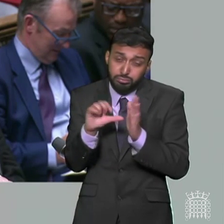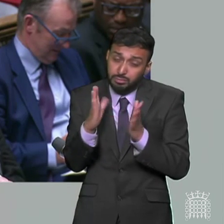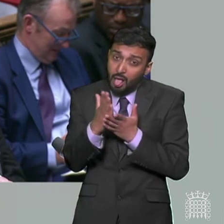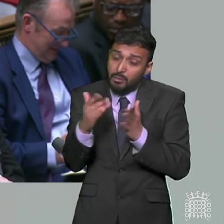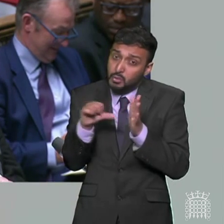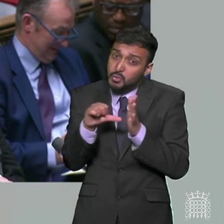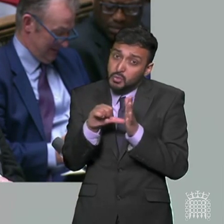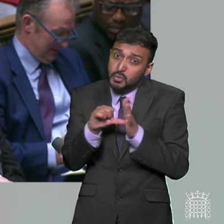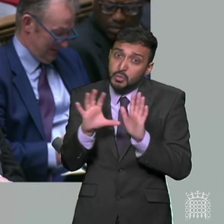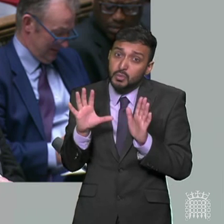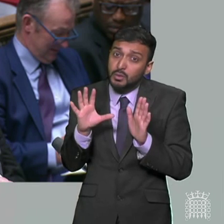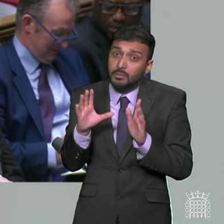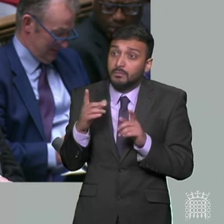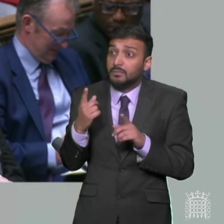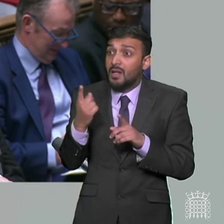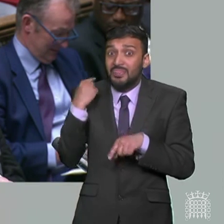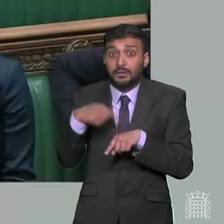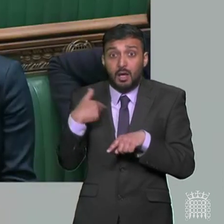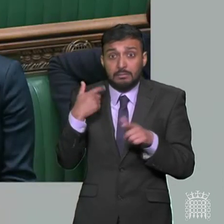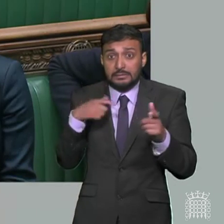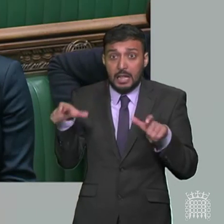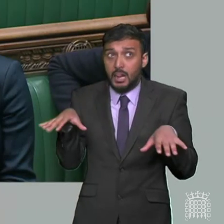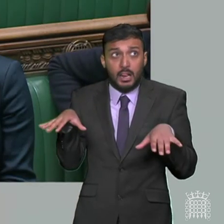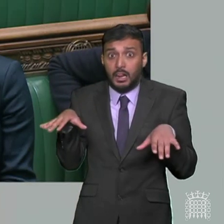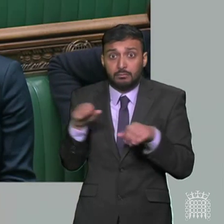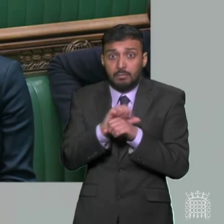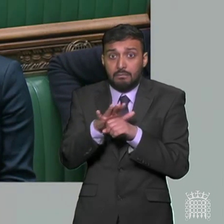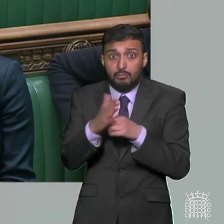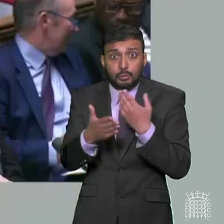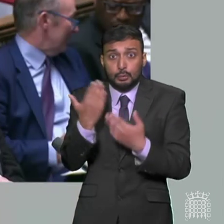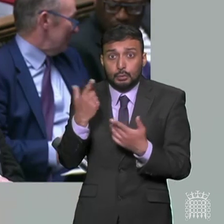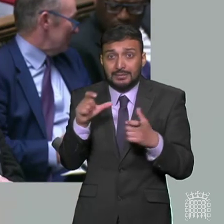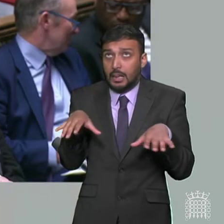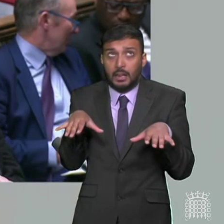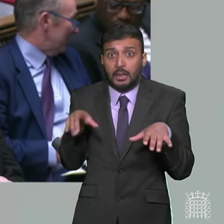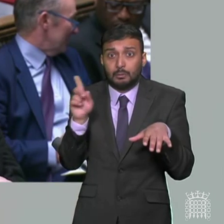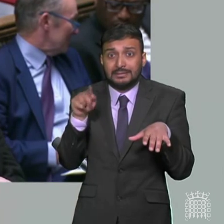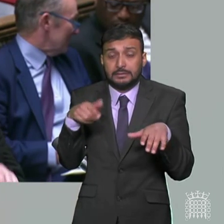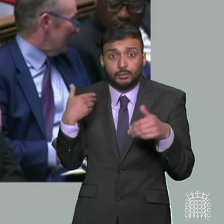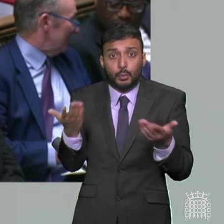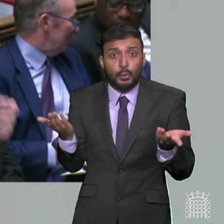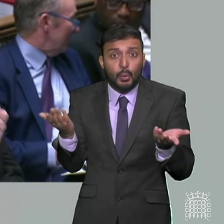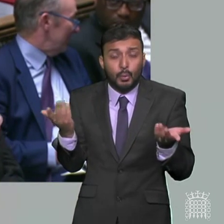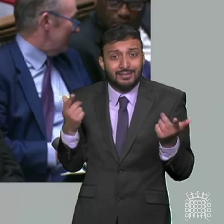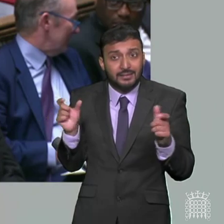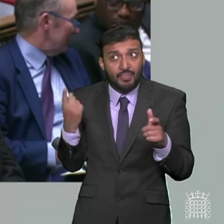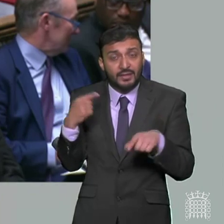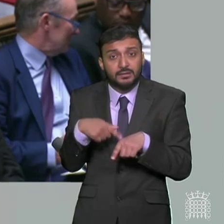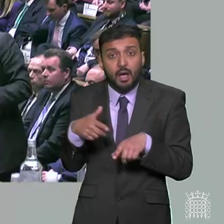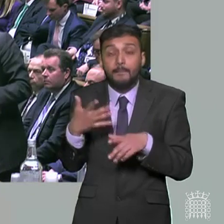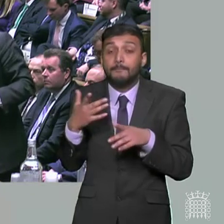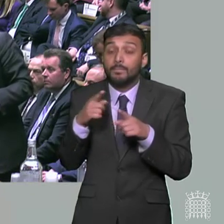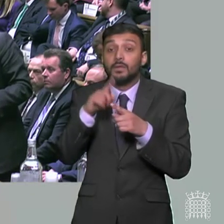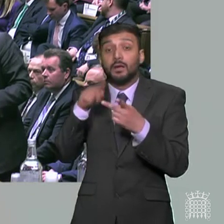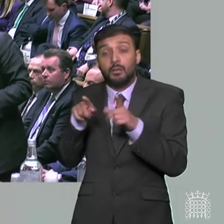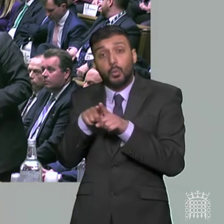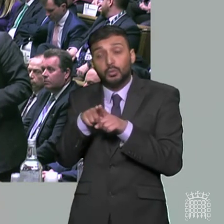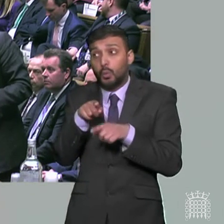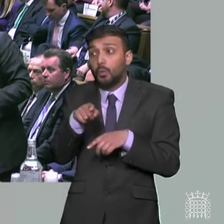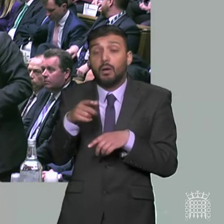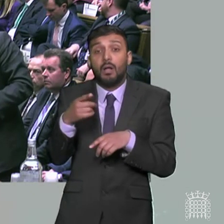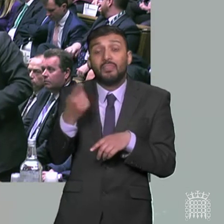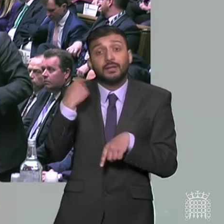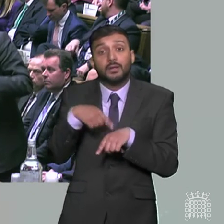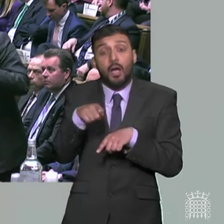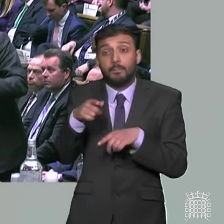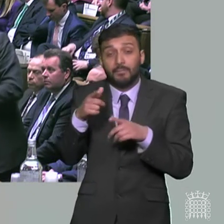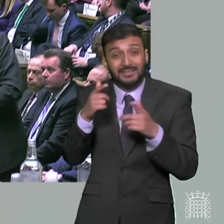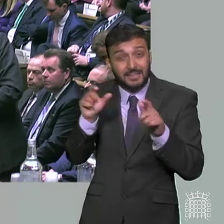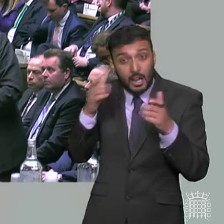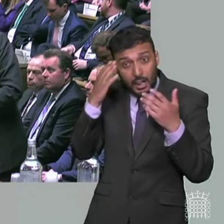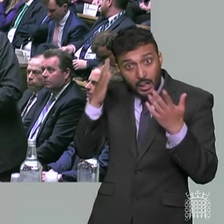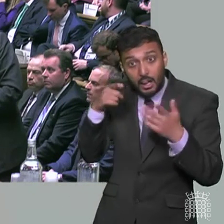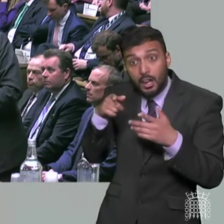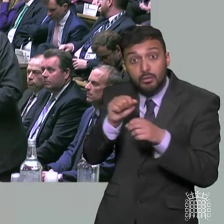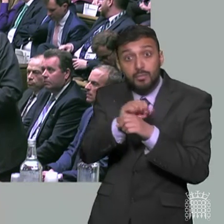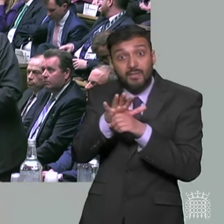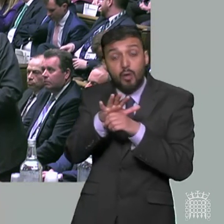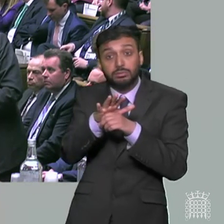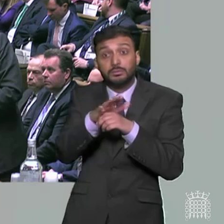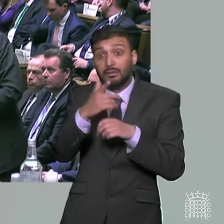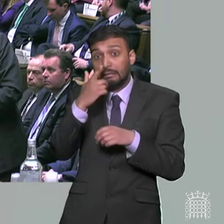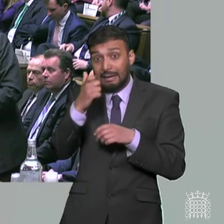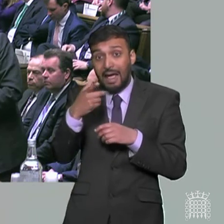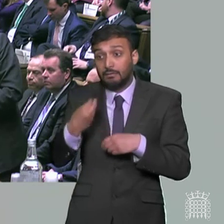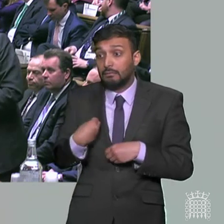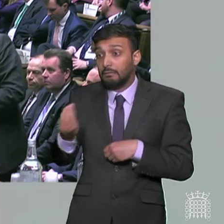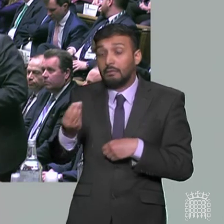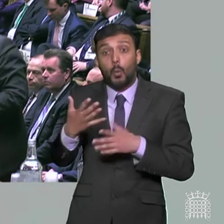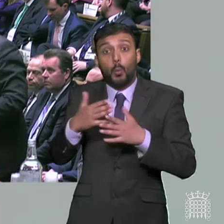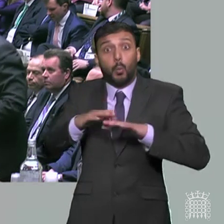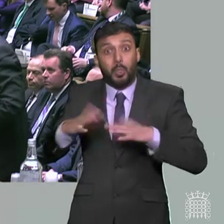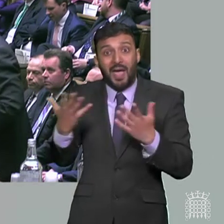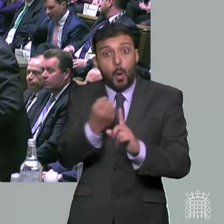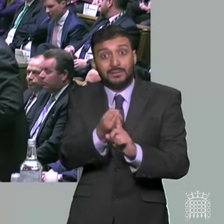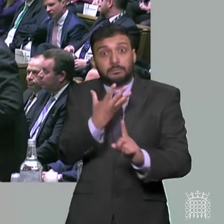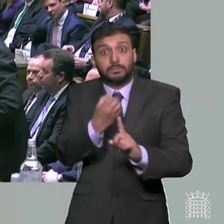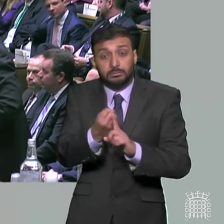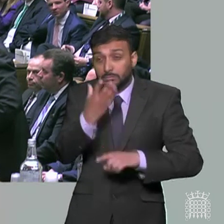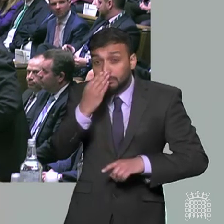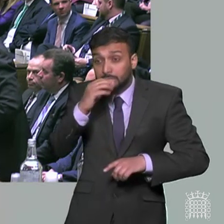We did not know very much about the disease. The point I was trying to make, to which the honourable Lady refers, is that the thing we did not know in particular was that covid could be transmitted asymptomatically in the way that it was.